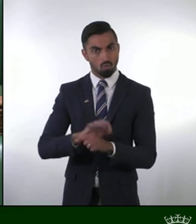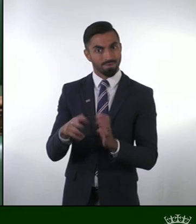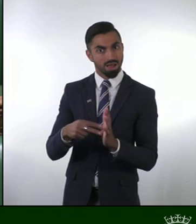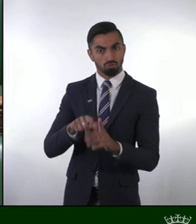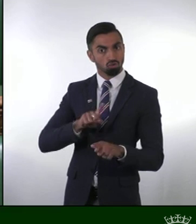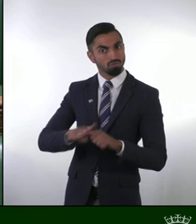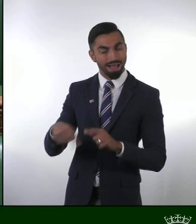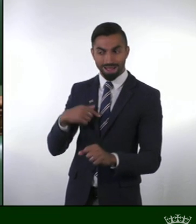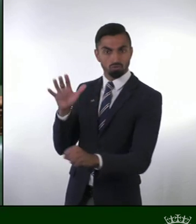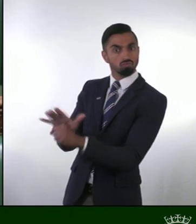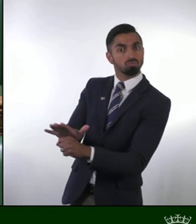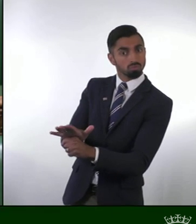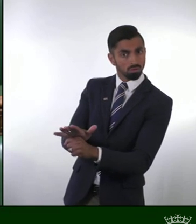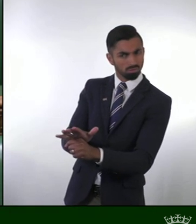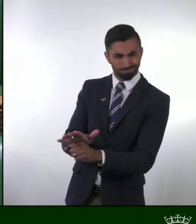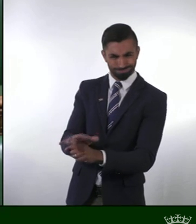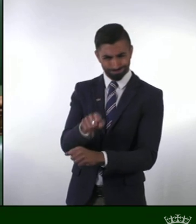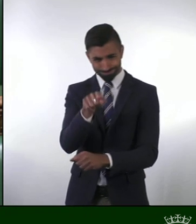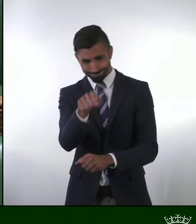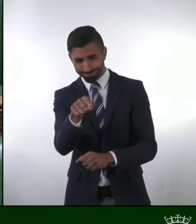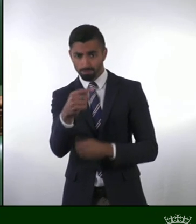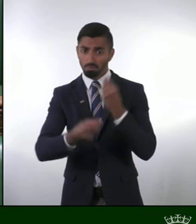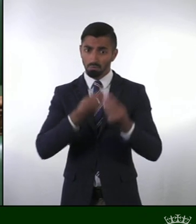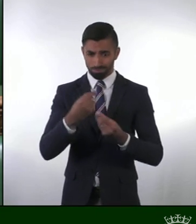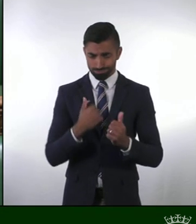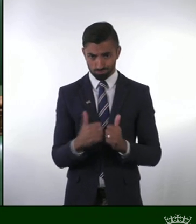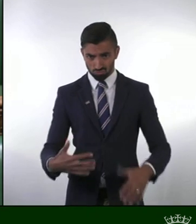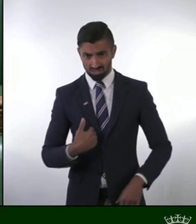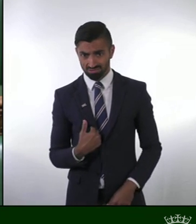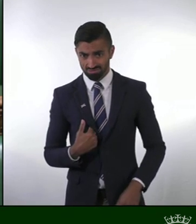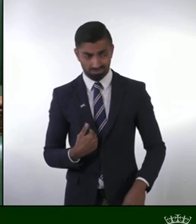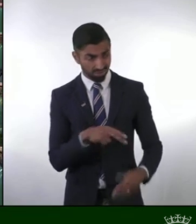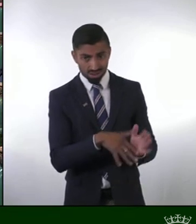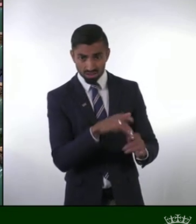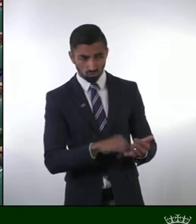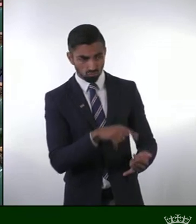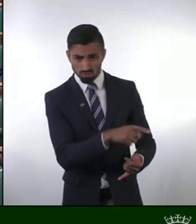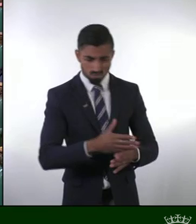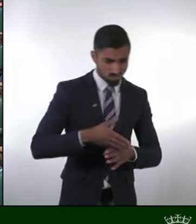I think it was an astonishing achievement of the NHS to build the Nightingale hospitals.